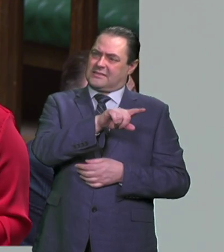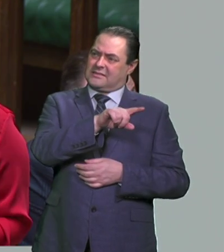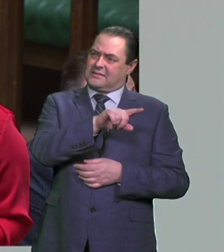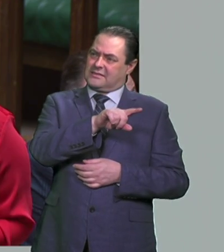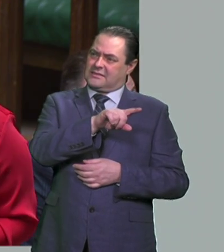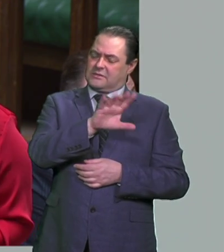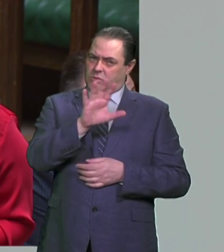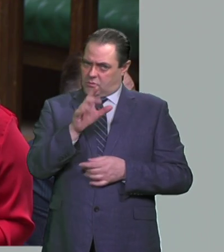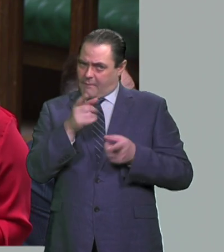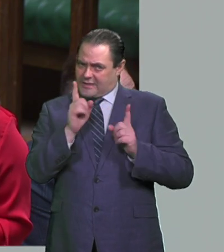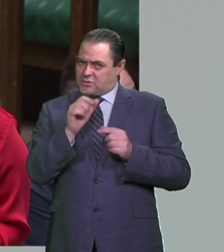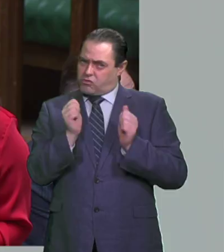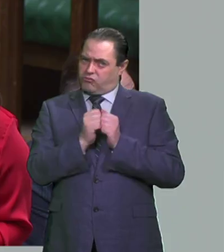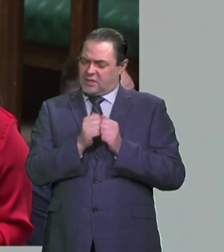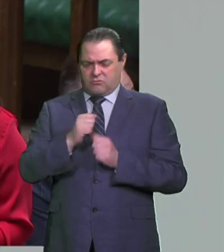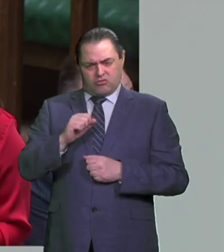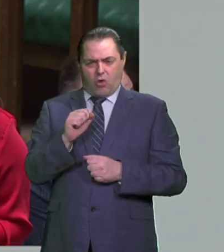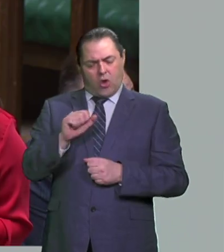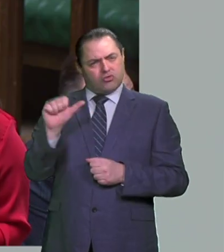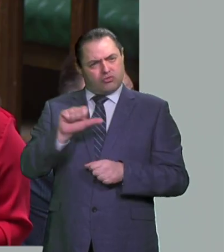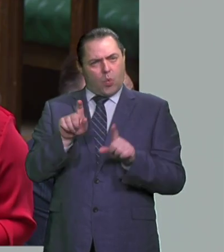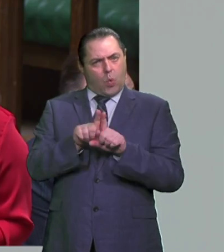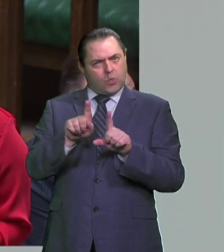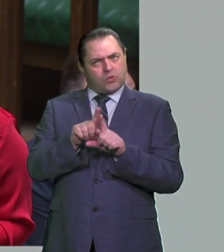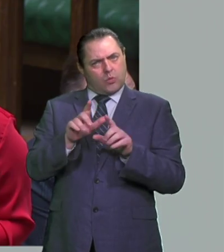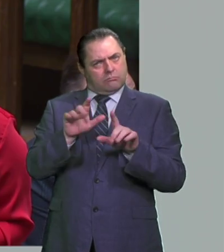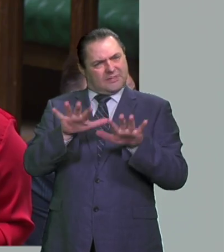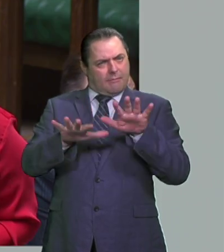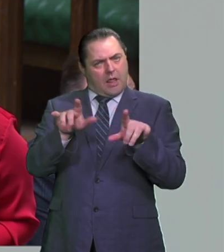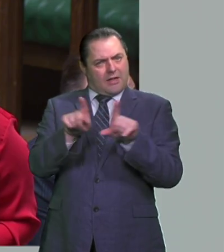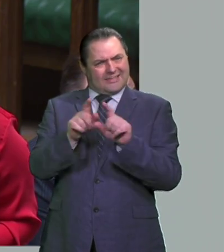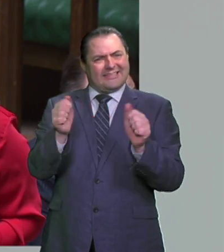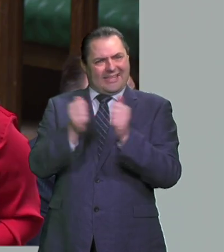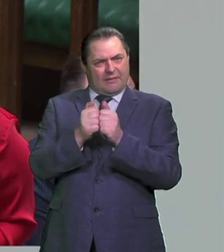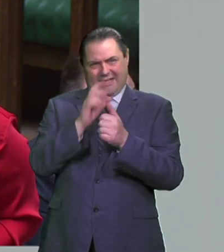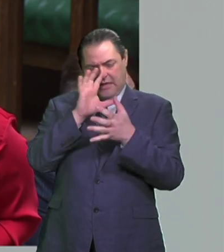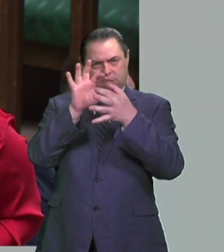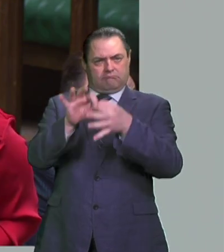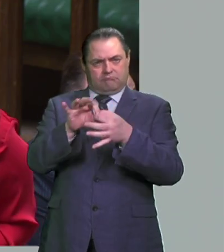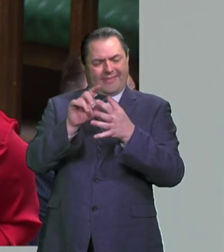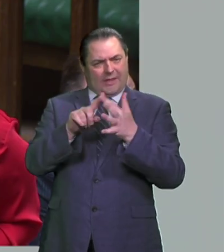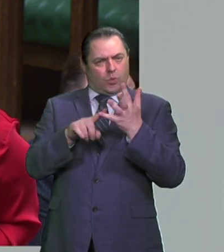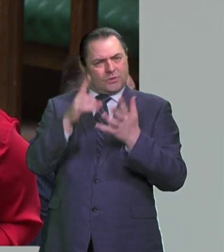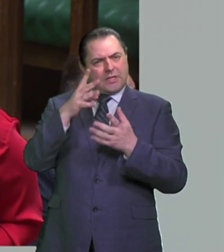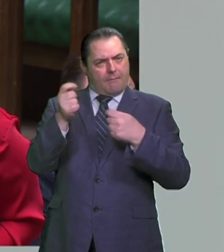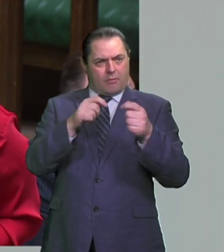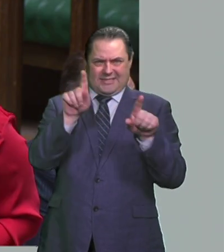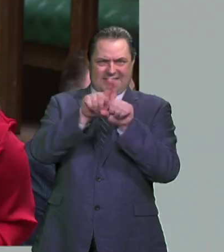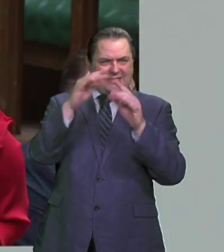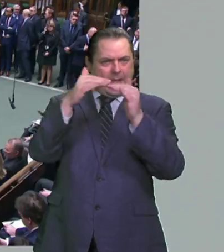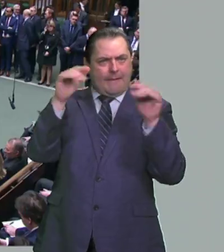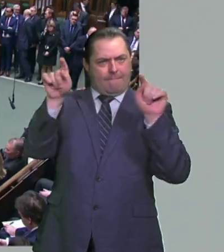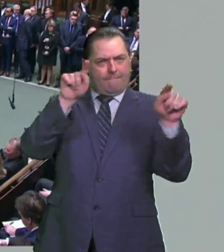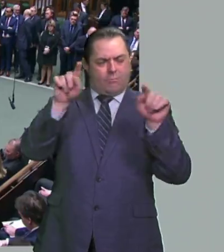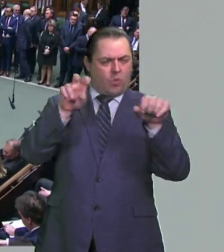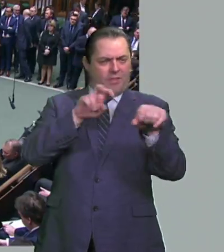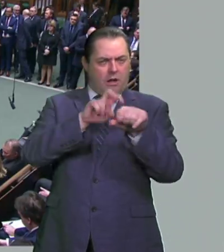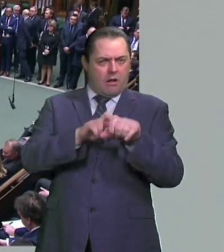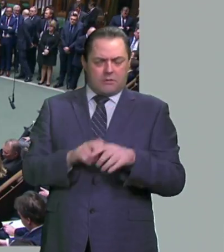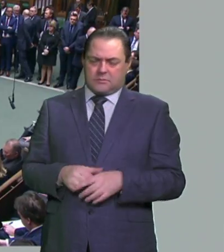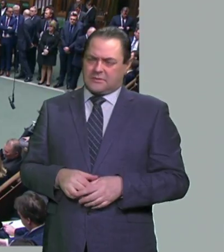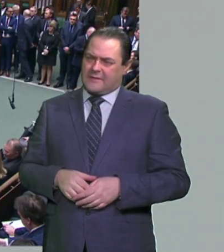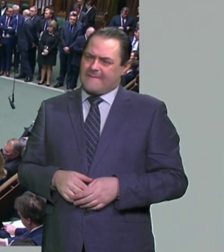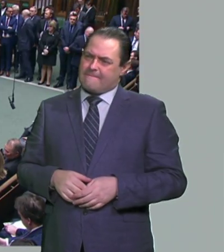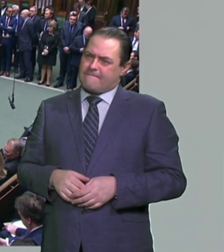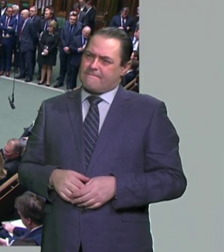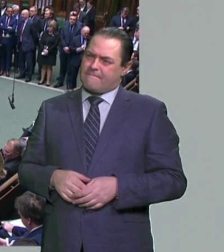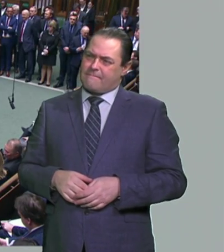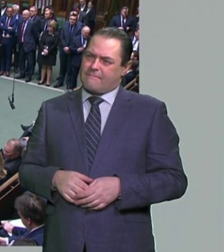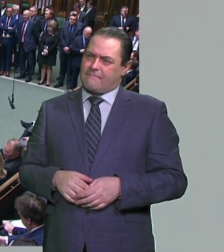Does the Minister agree that Scotland should have a similar deal in order to be as economically competitive as Northern Ireland?